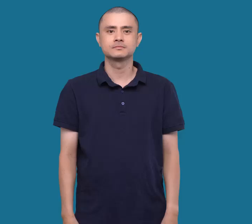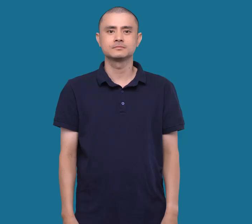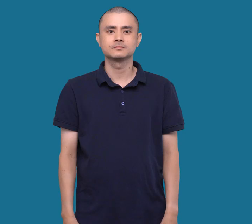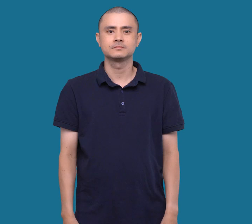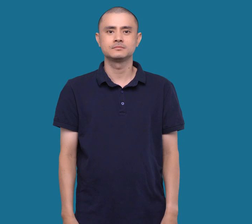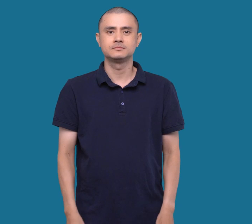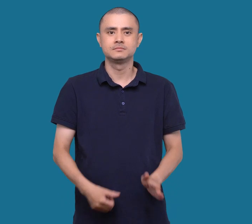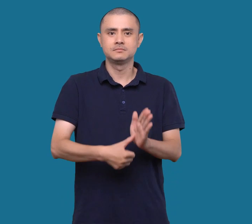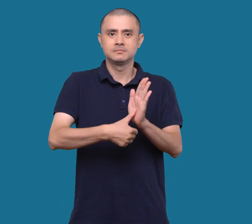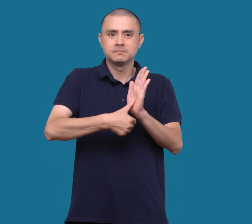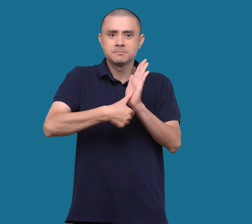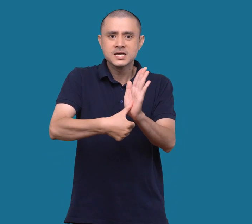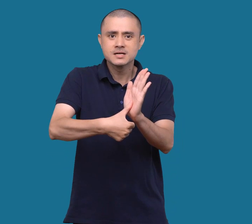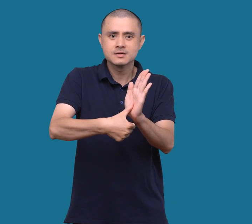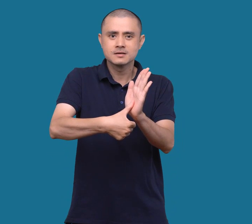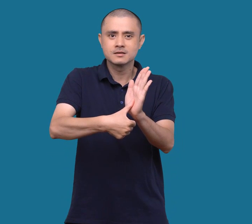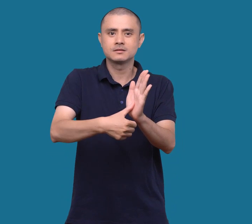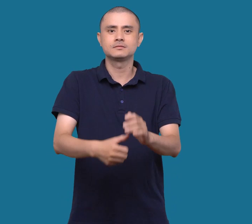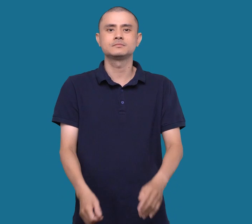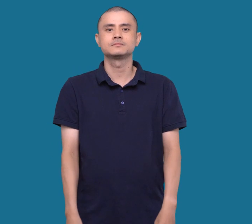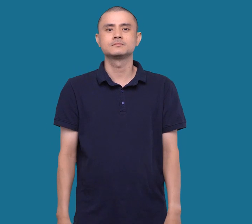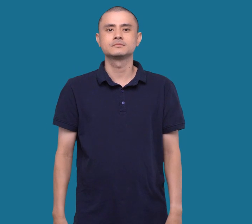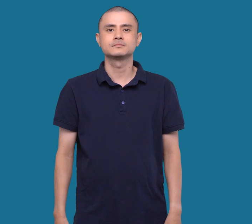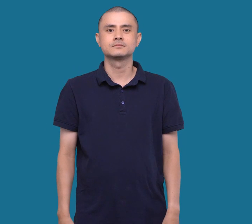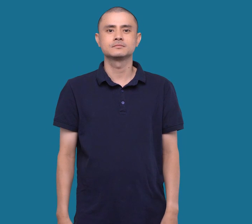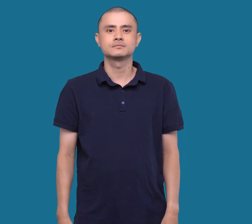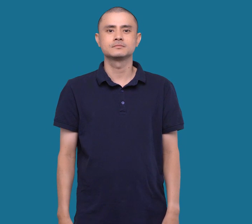nhấn mạnh